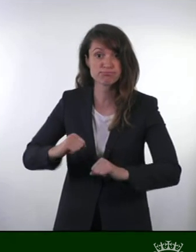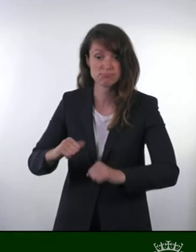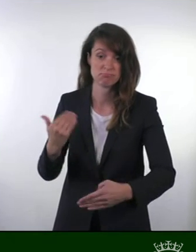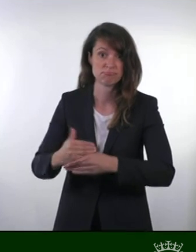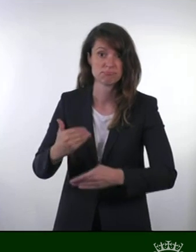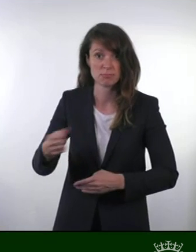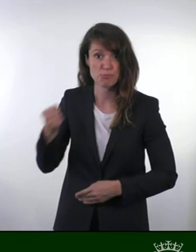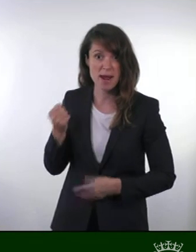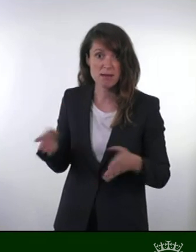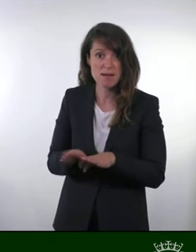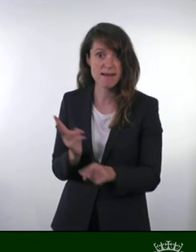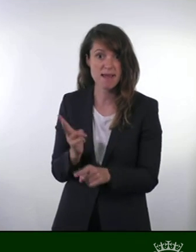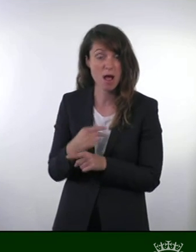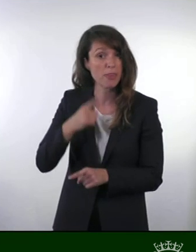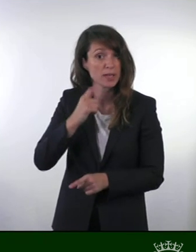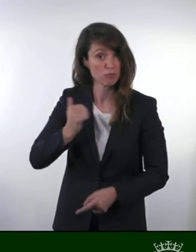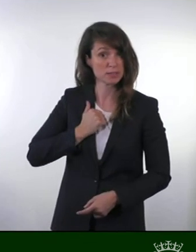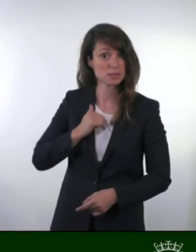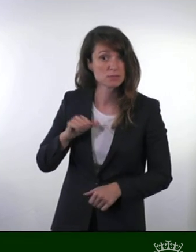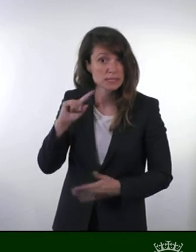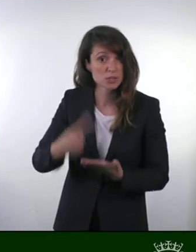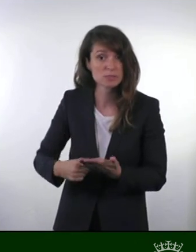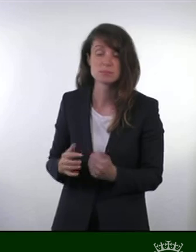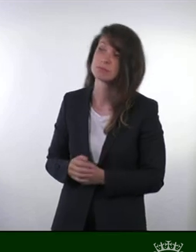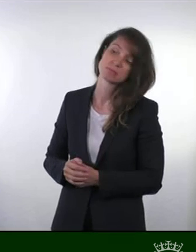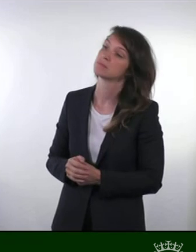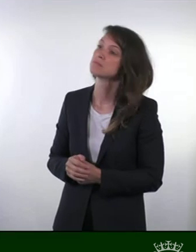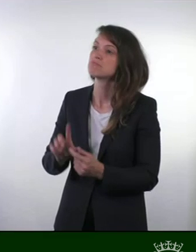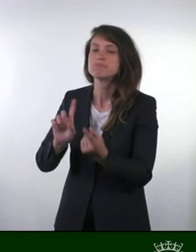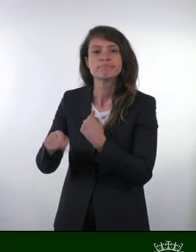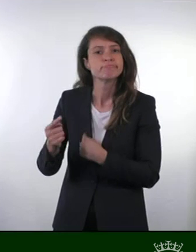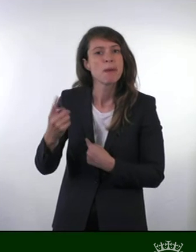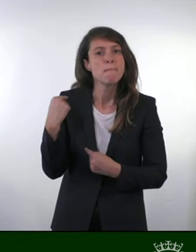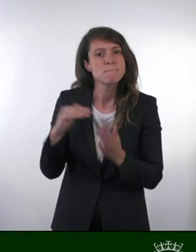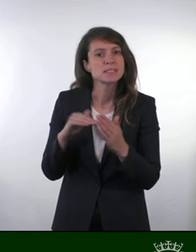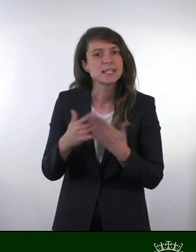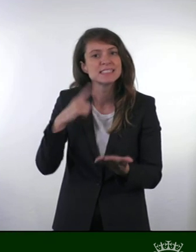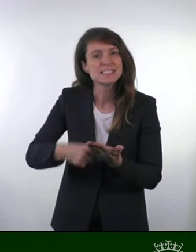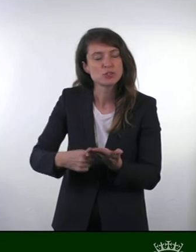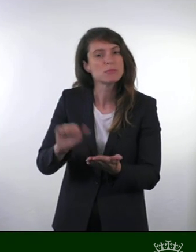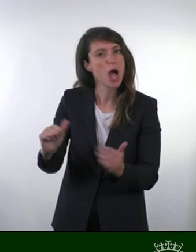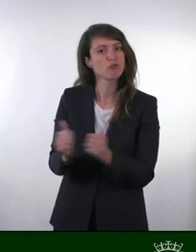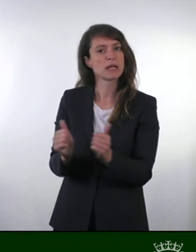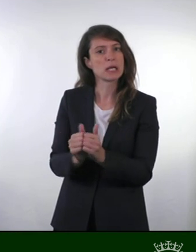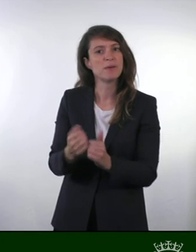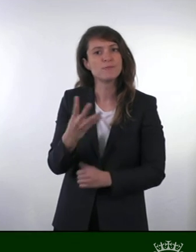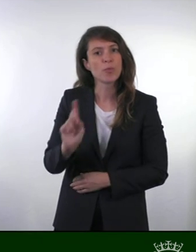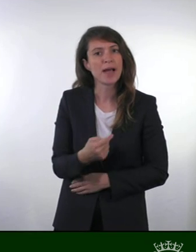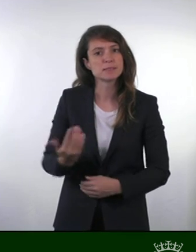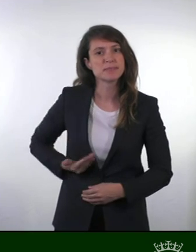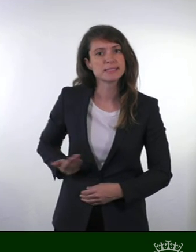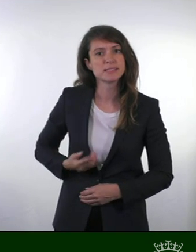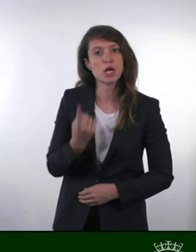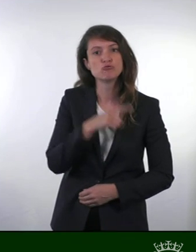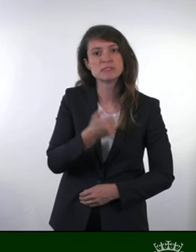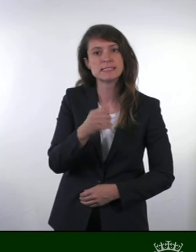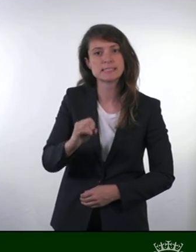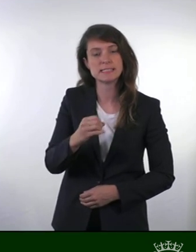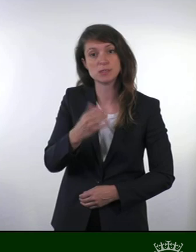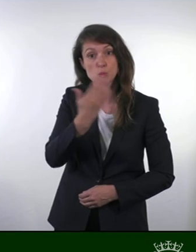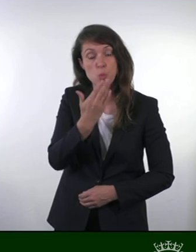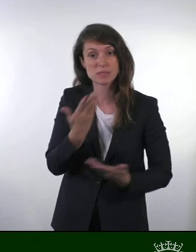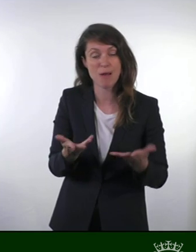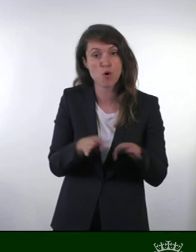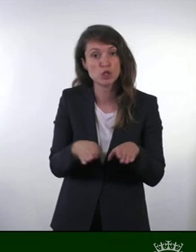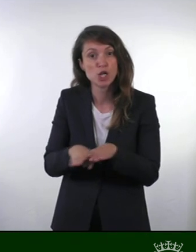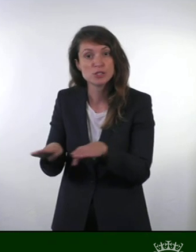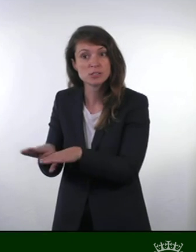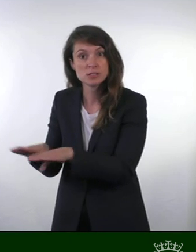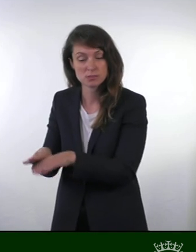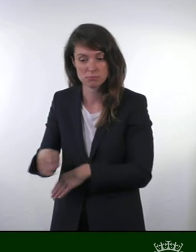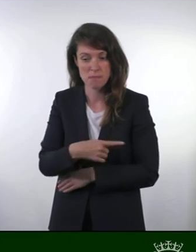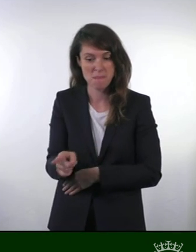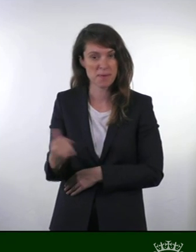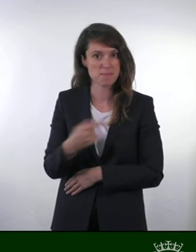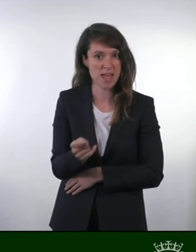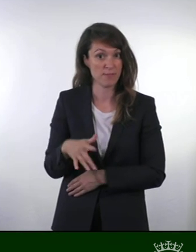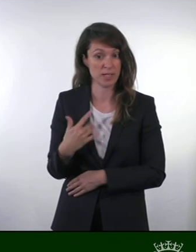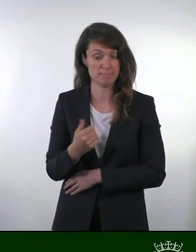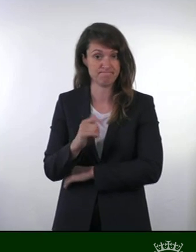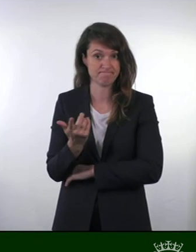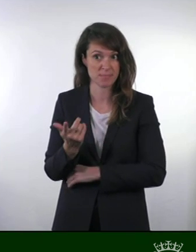I do support the Government’s decision of Monday, but I think the 4,000 businesses and 160 schools that are now shut might take some persuading that the Government acted quickly enough.